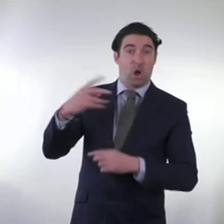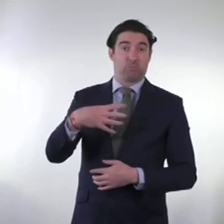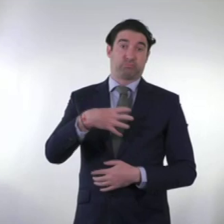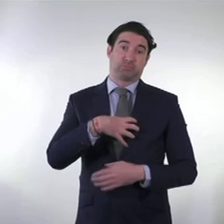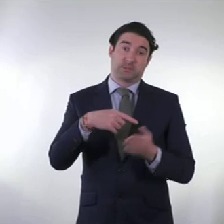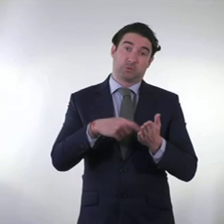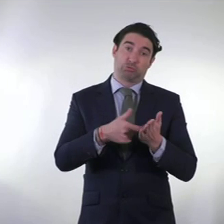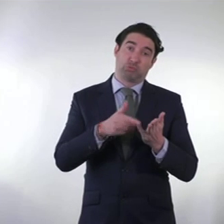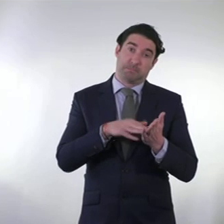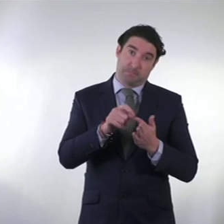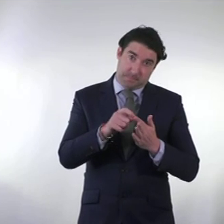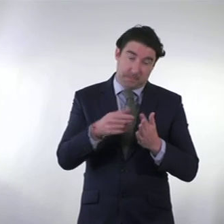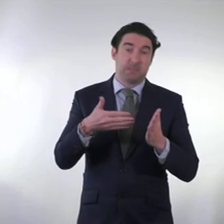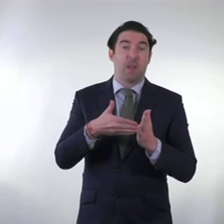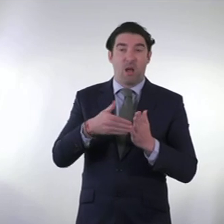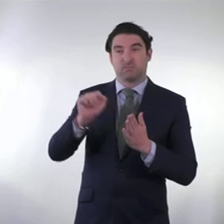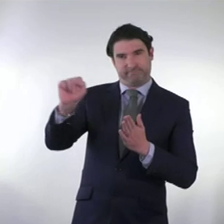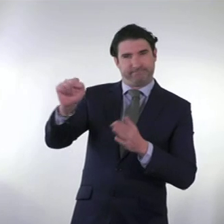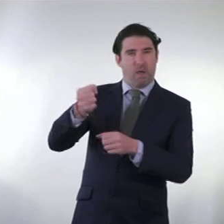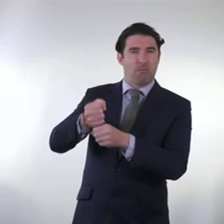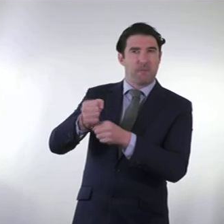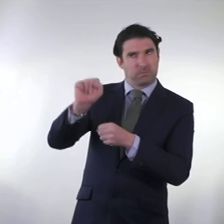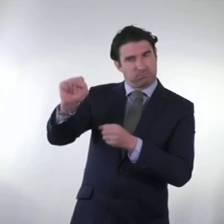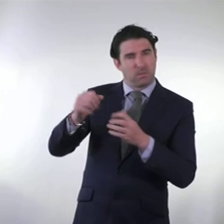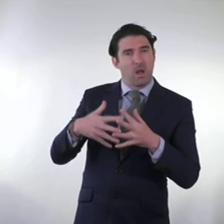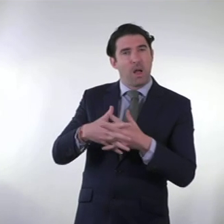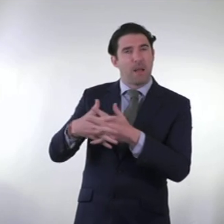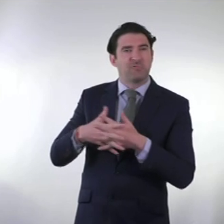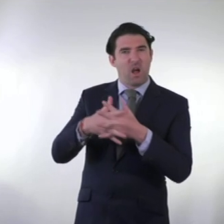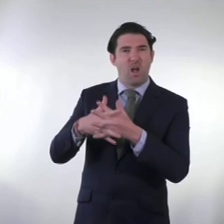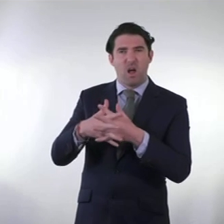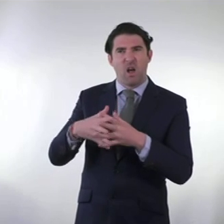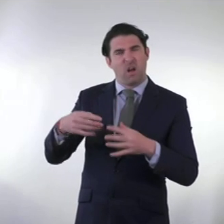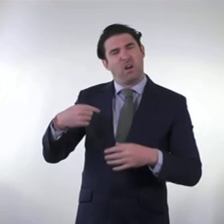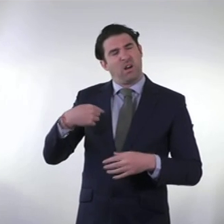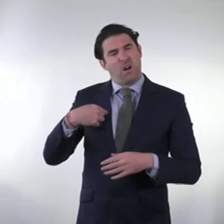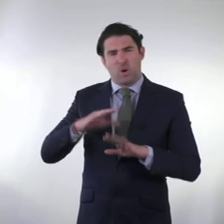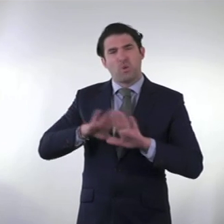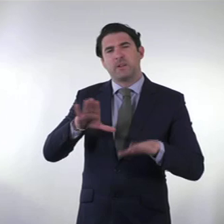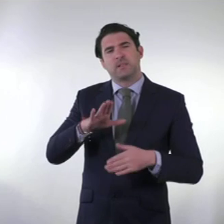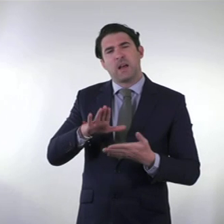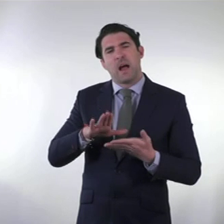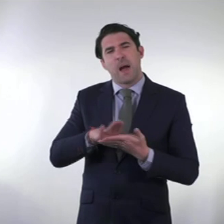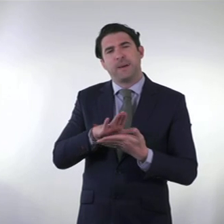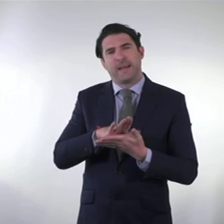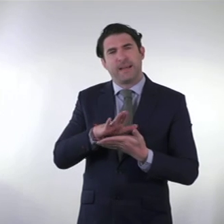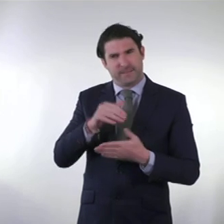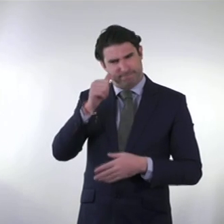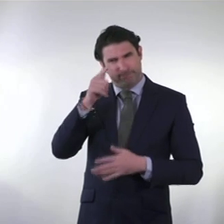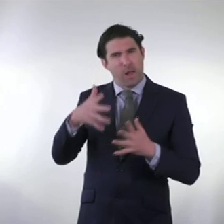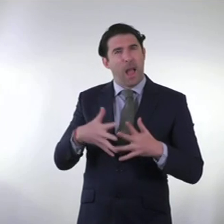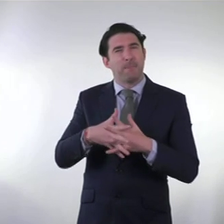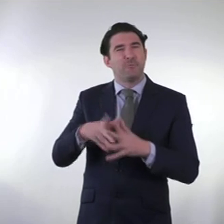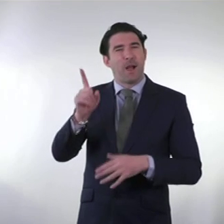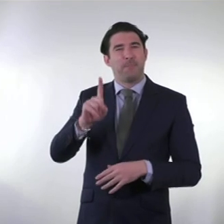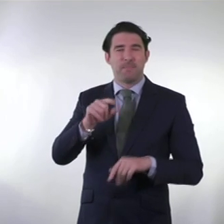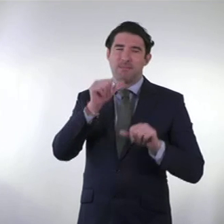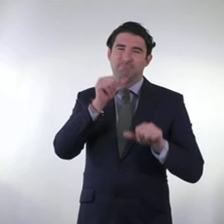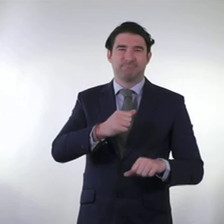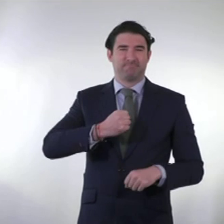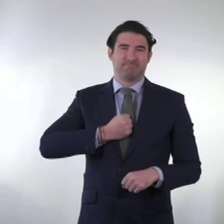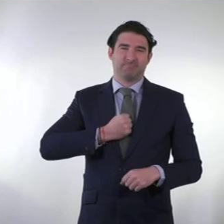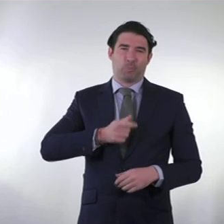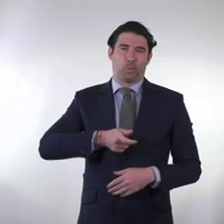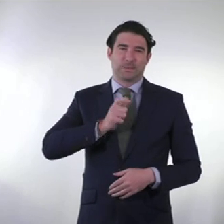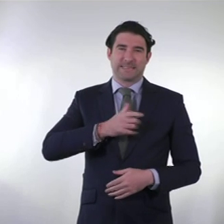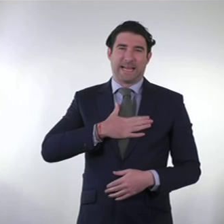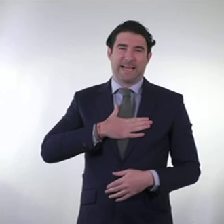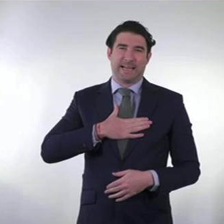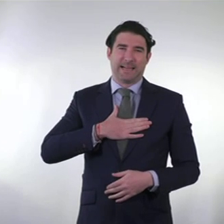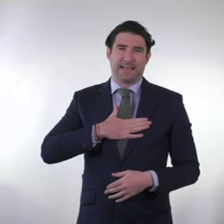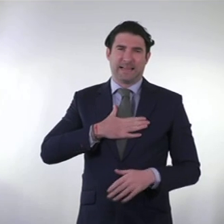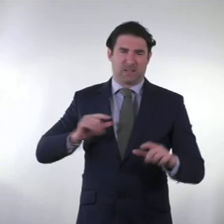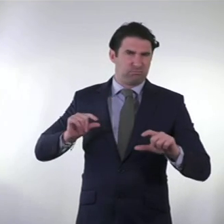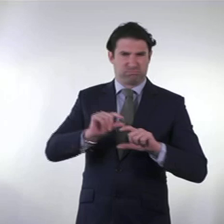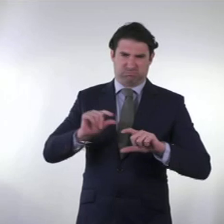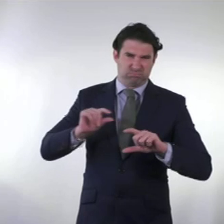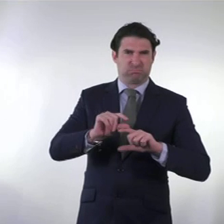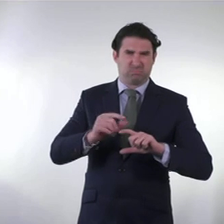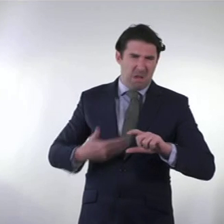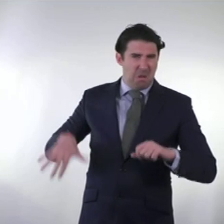We will continue to take a very robust line. It cannot be right that American consumers should continue to pay over the odds for Scotch, or that this discrimination should continue.